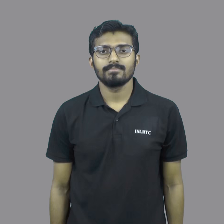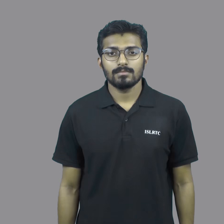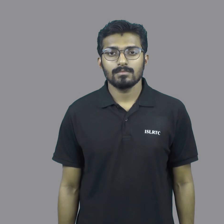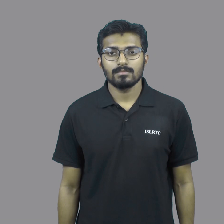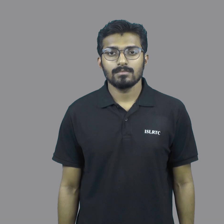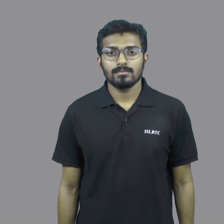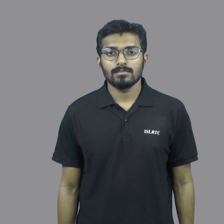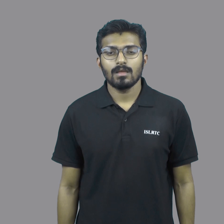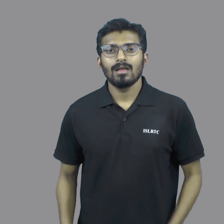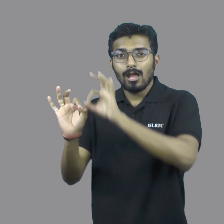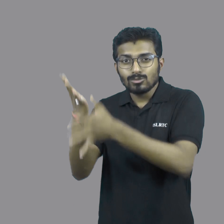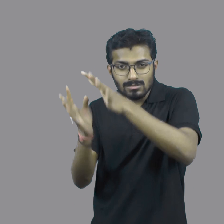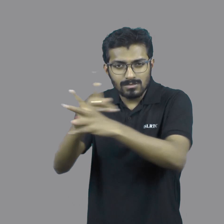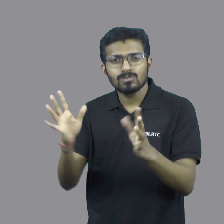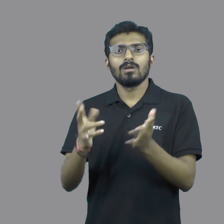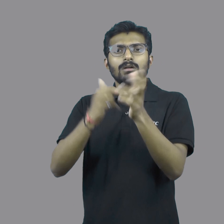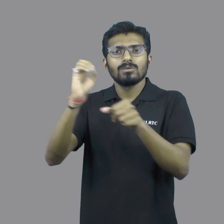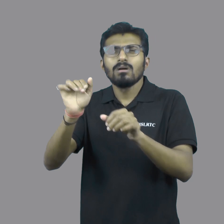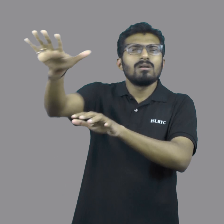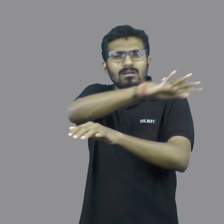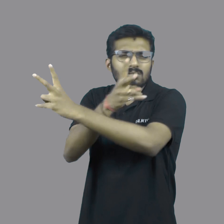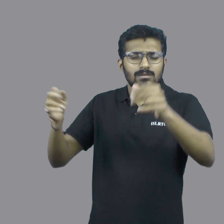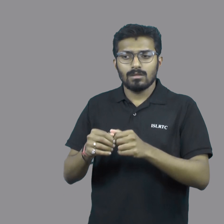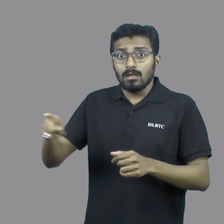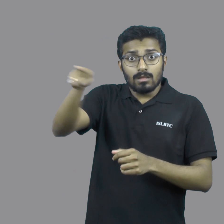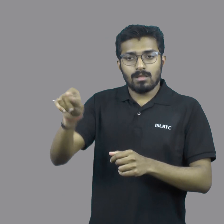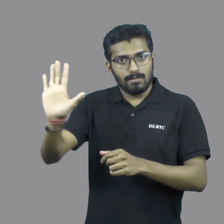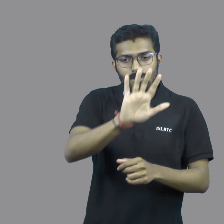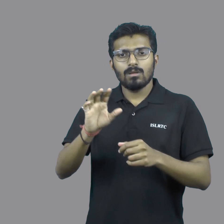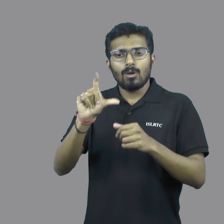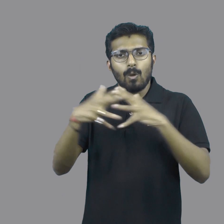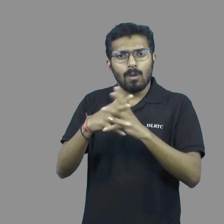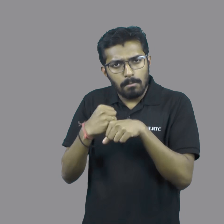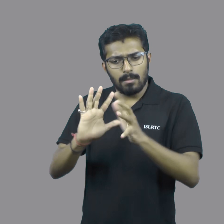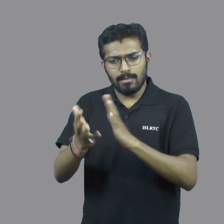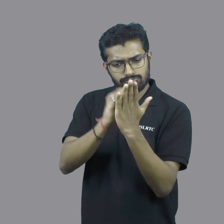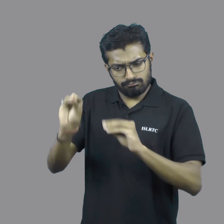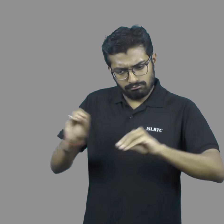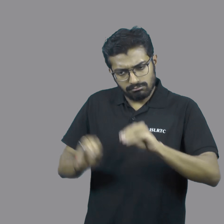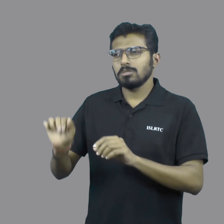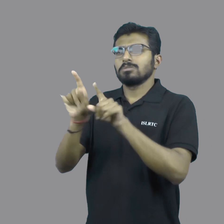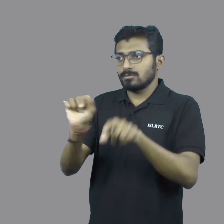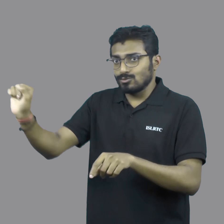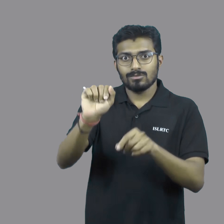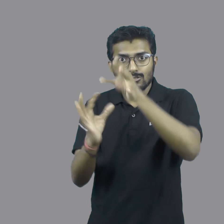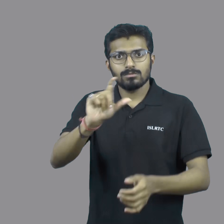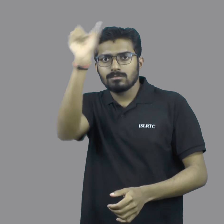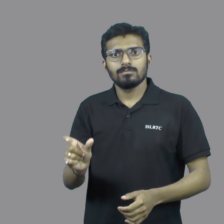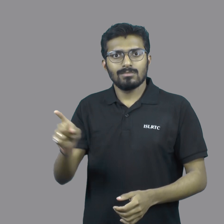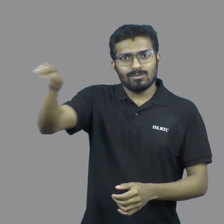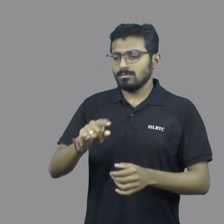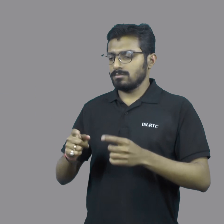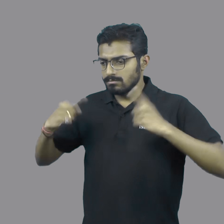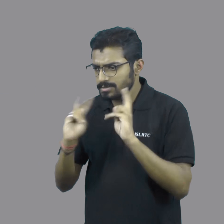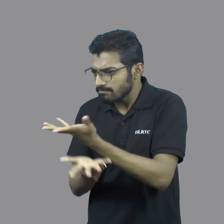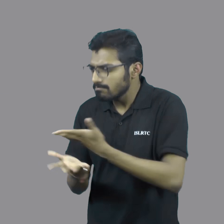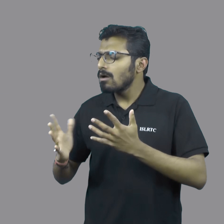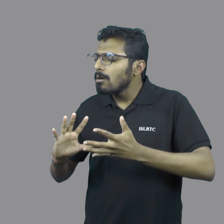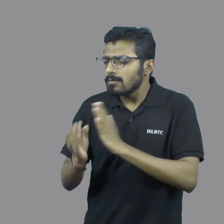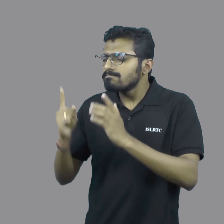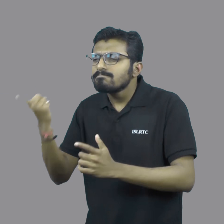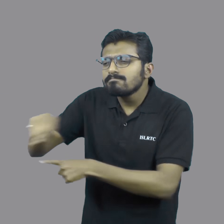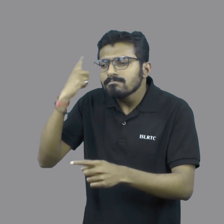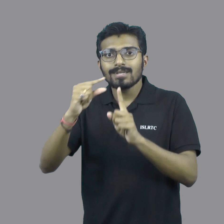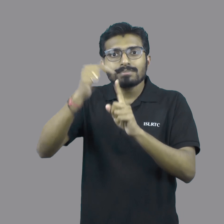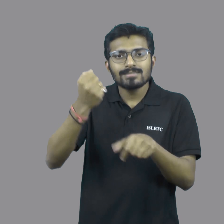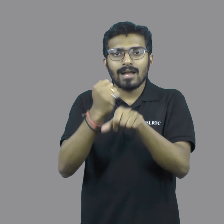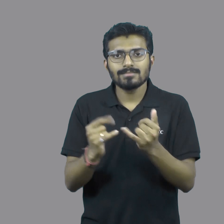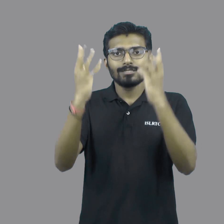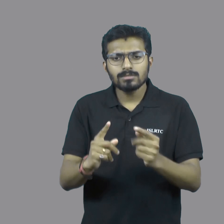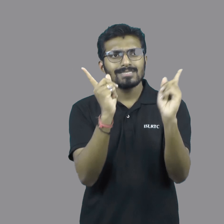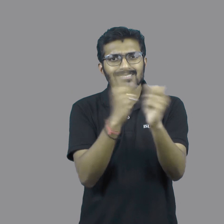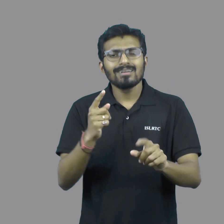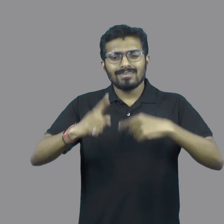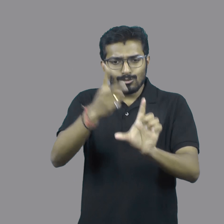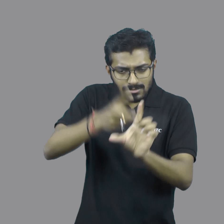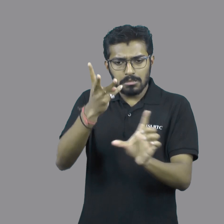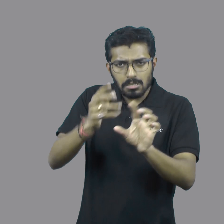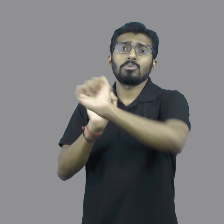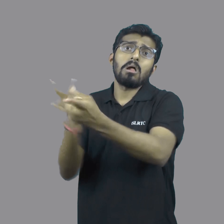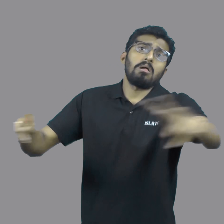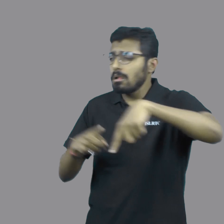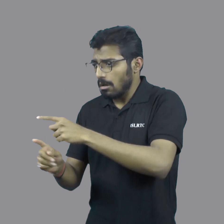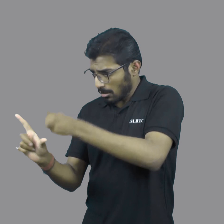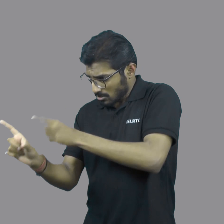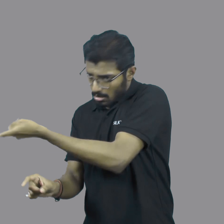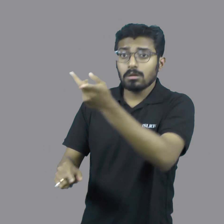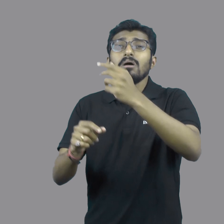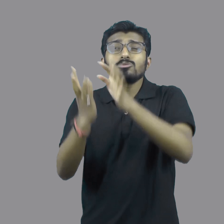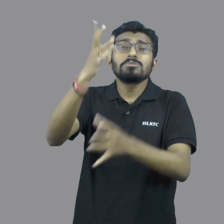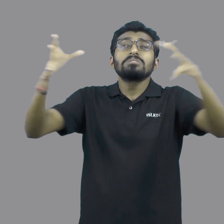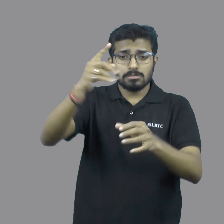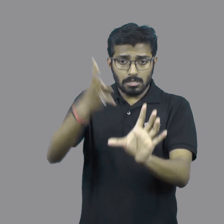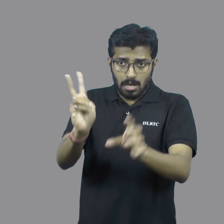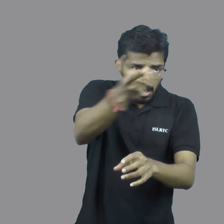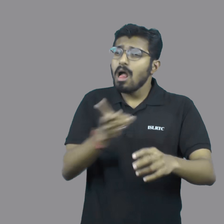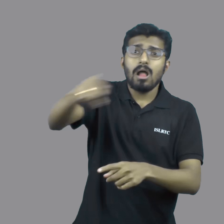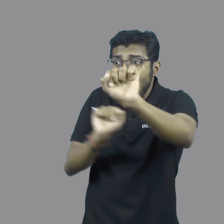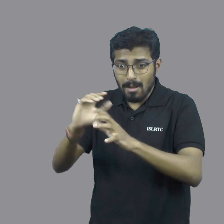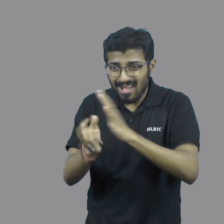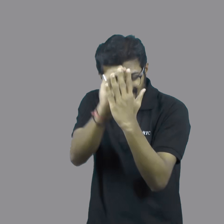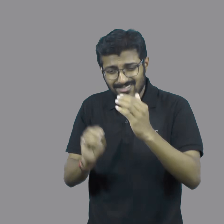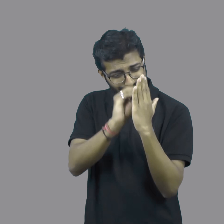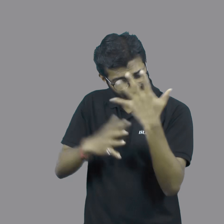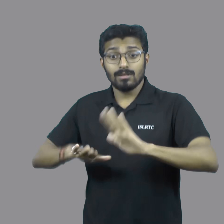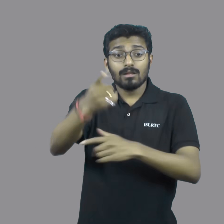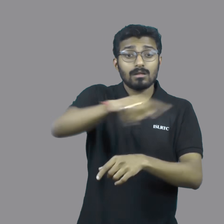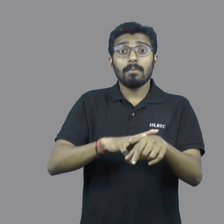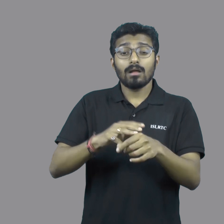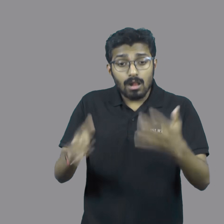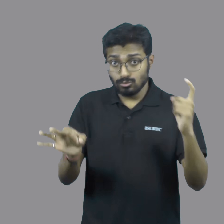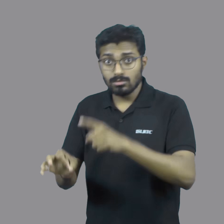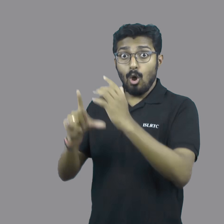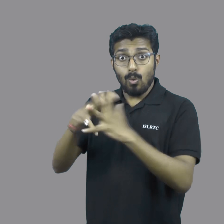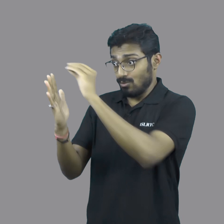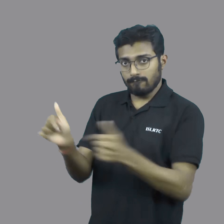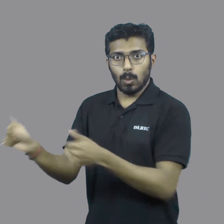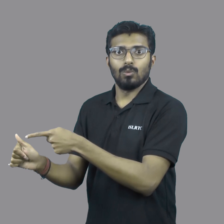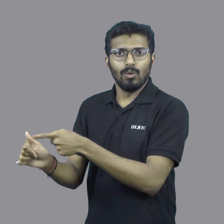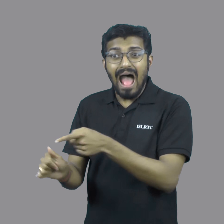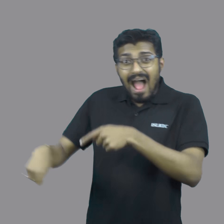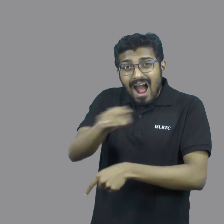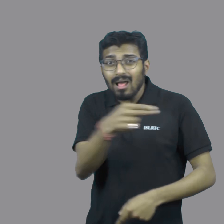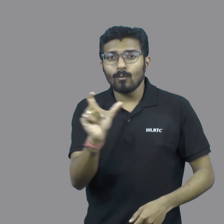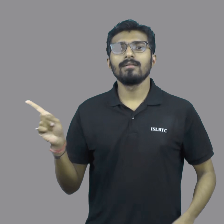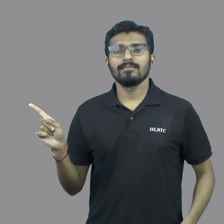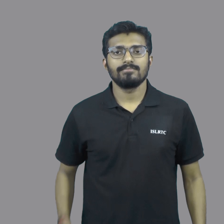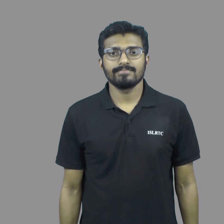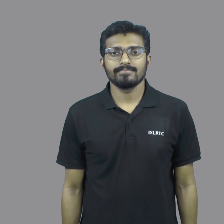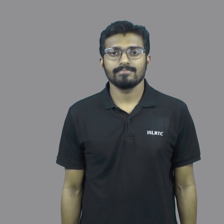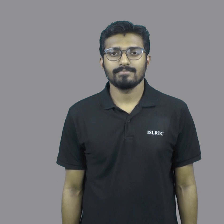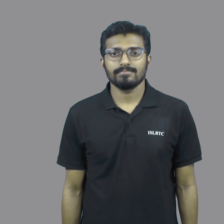Byelaws